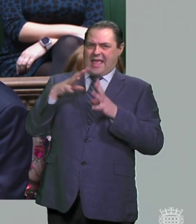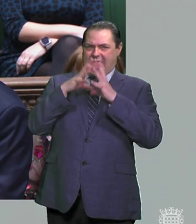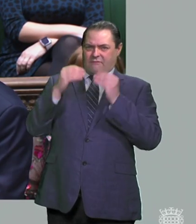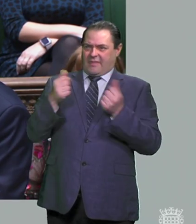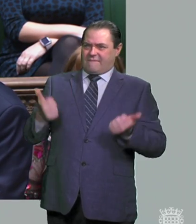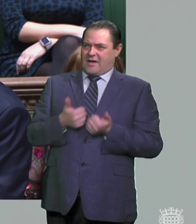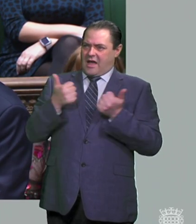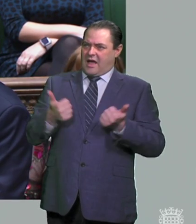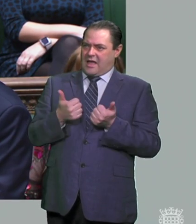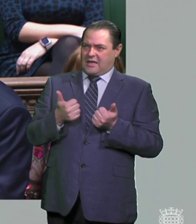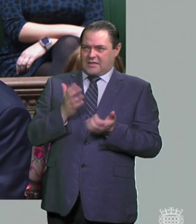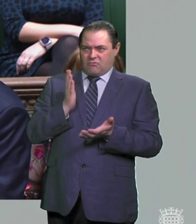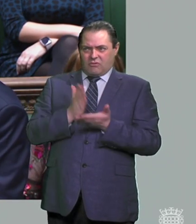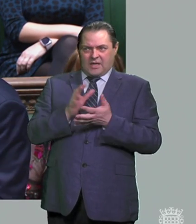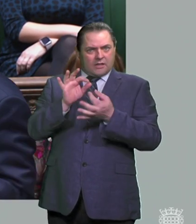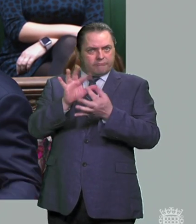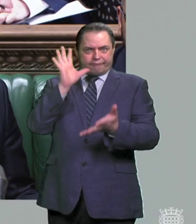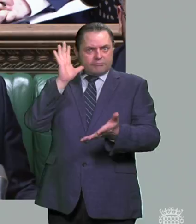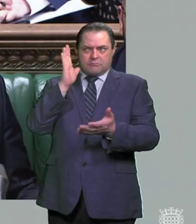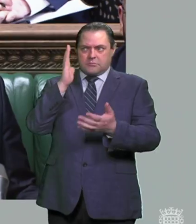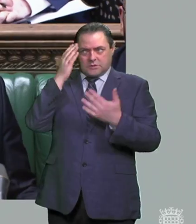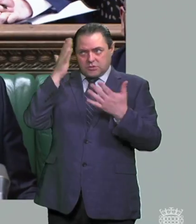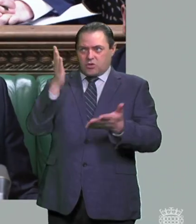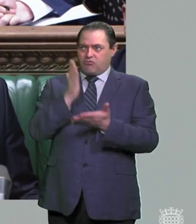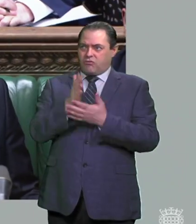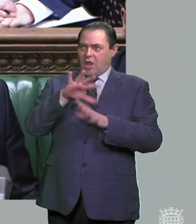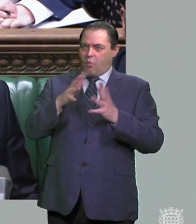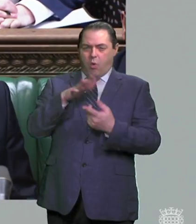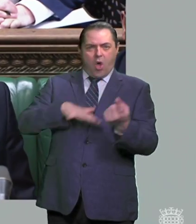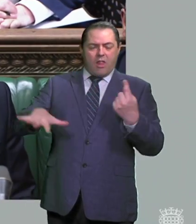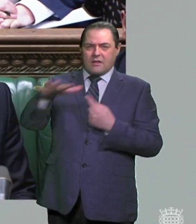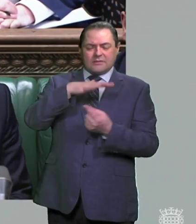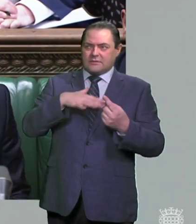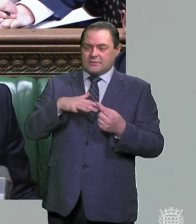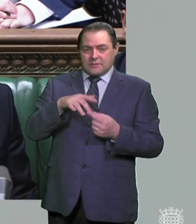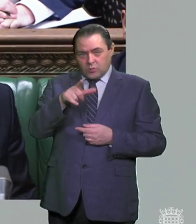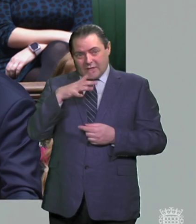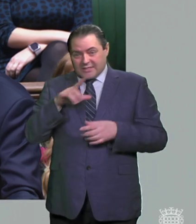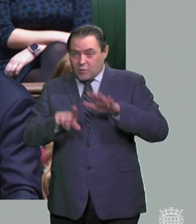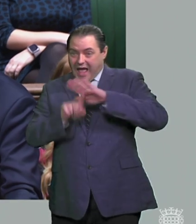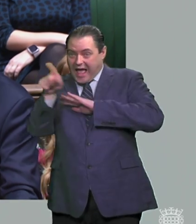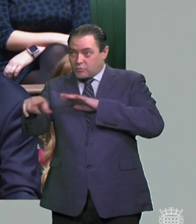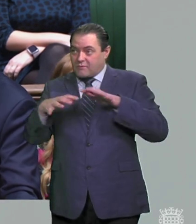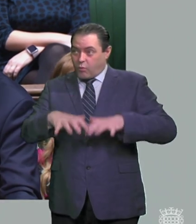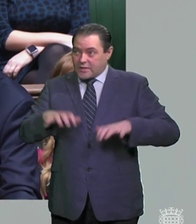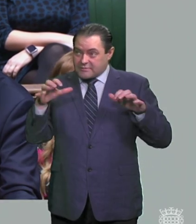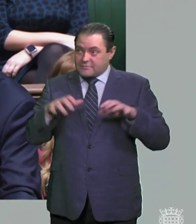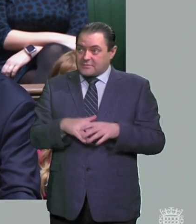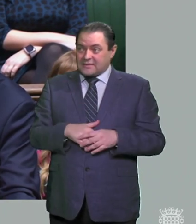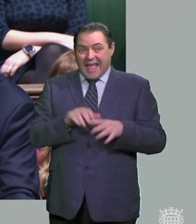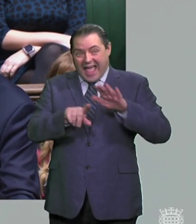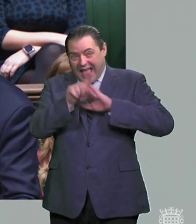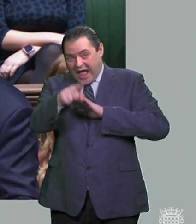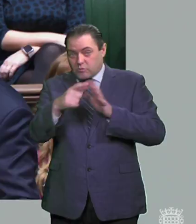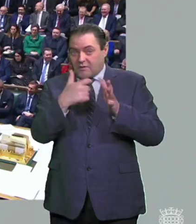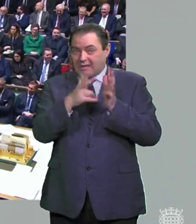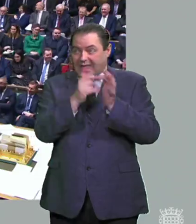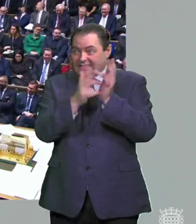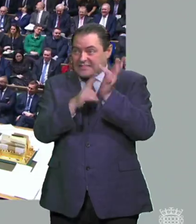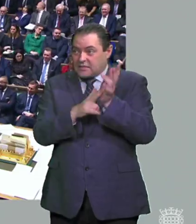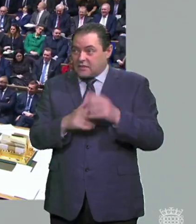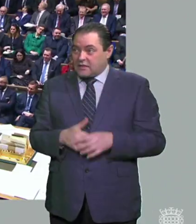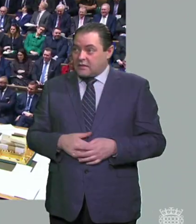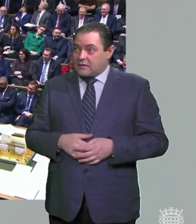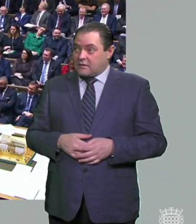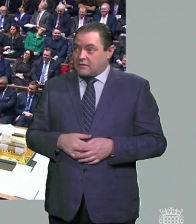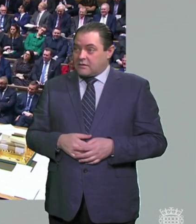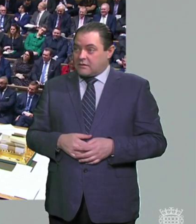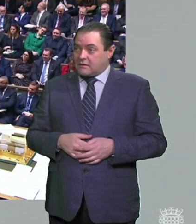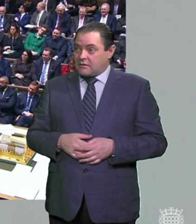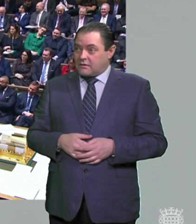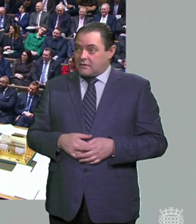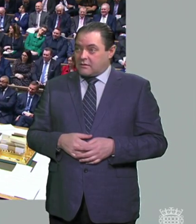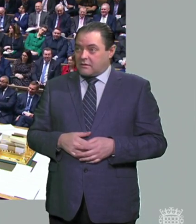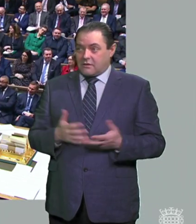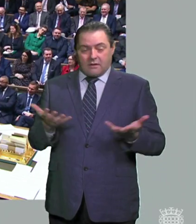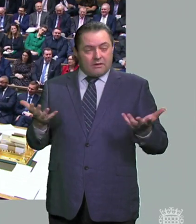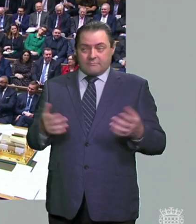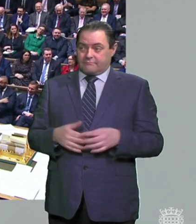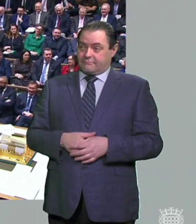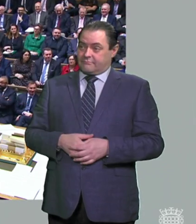He is so totally out of touch. He needs to get out of Westminster, get out of Kensington—